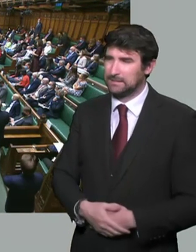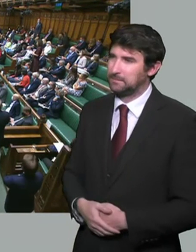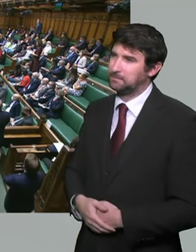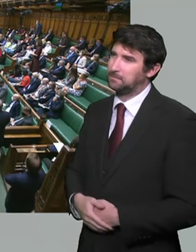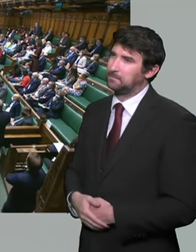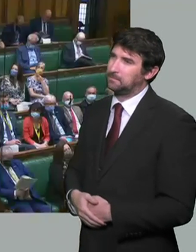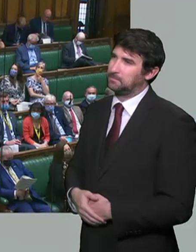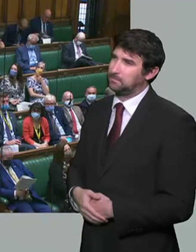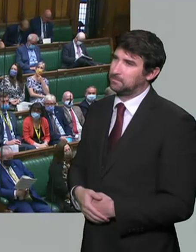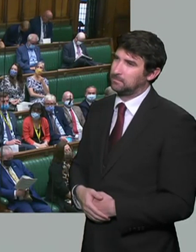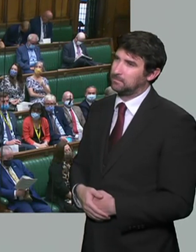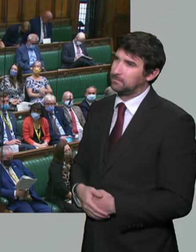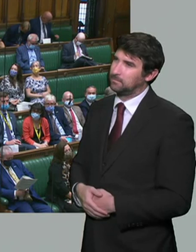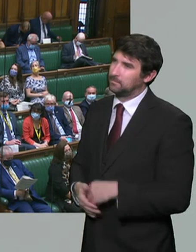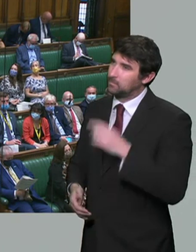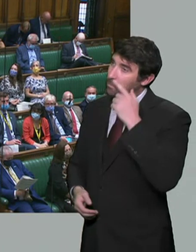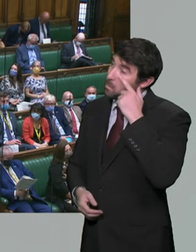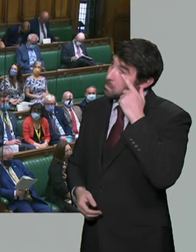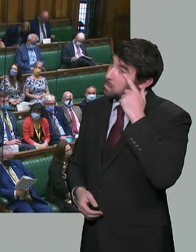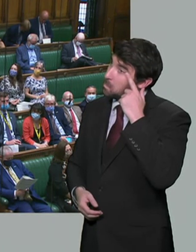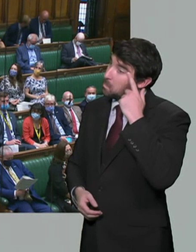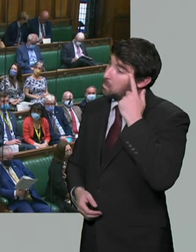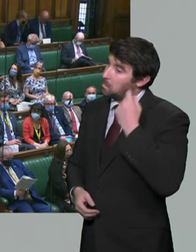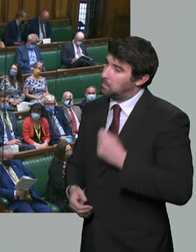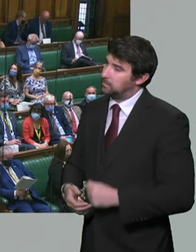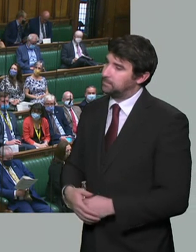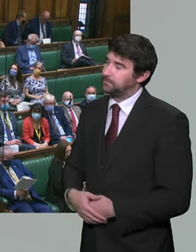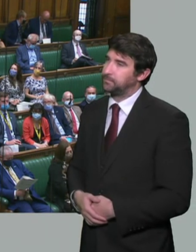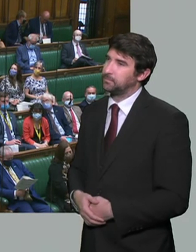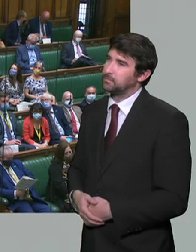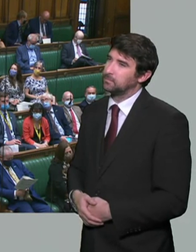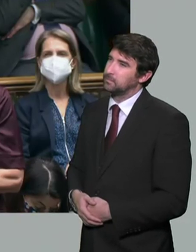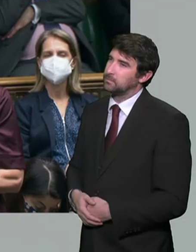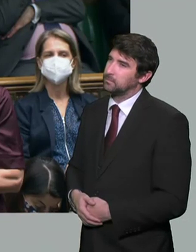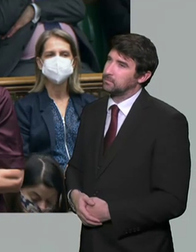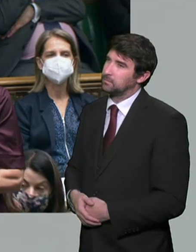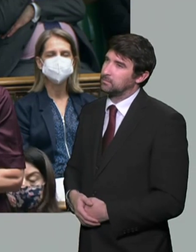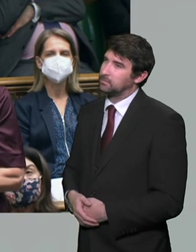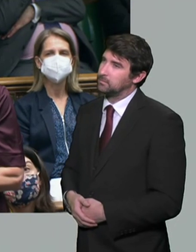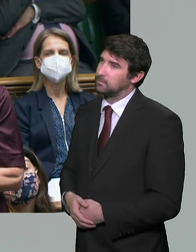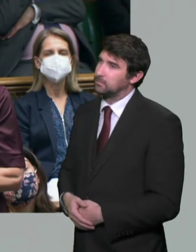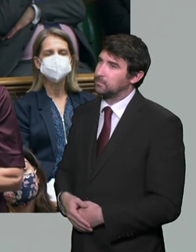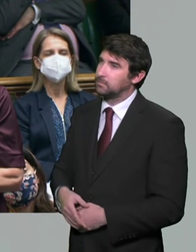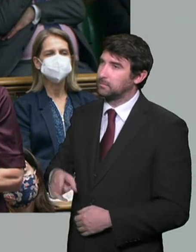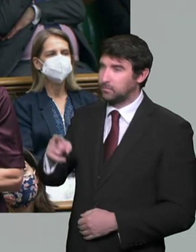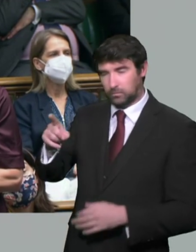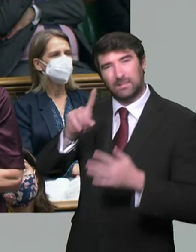Funding for organisations helping vulnerable or hard-to-reach citizens with the EU resettlement scheme is due to end at the end of this month.